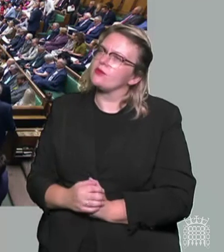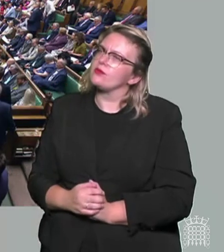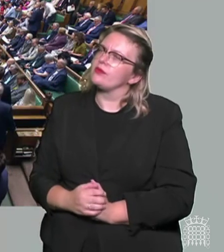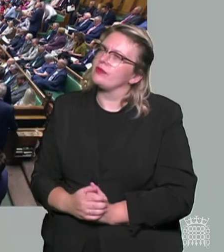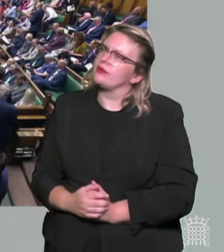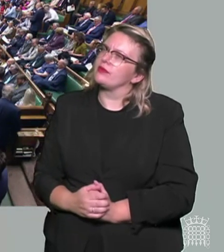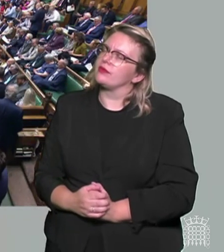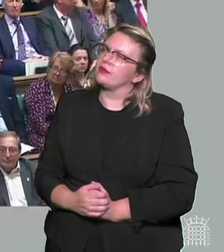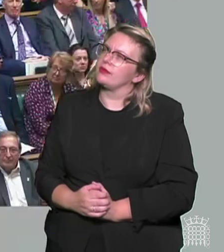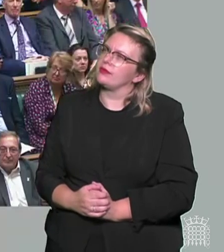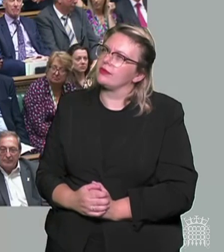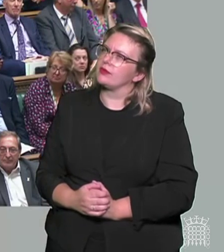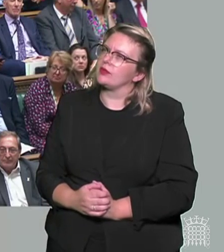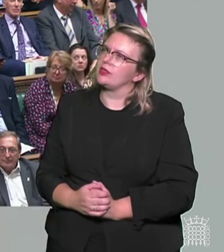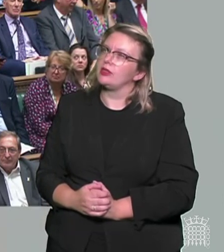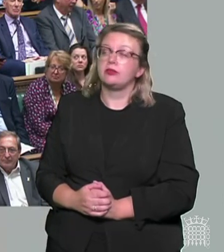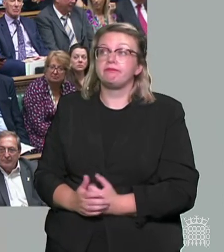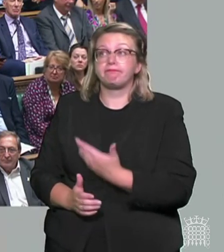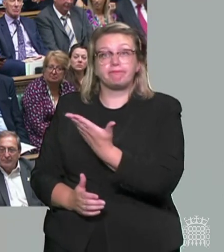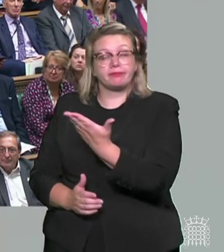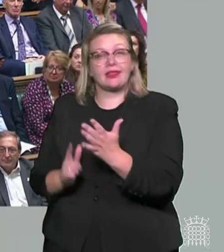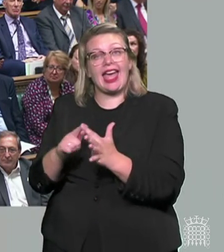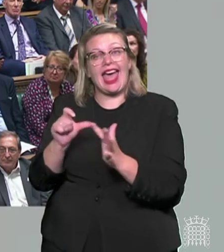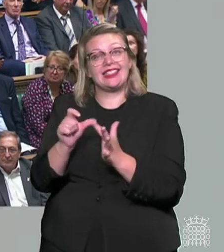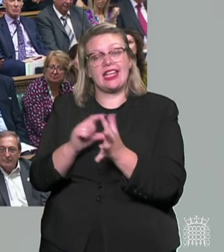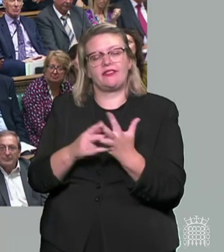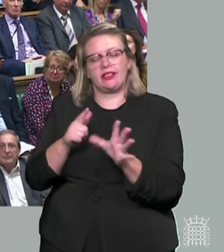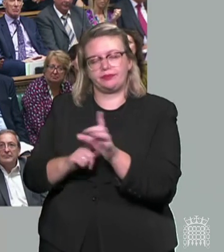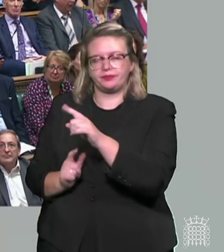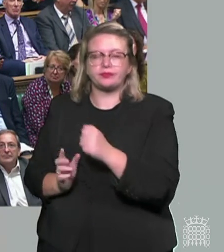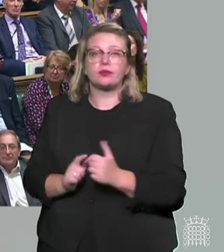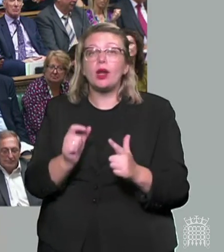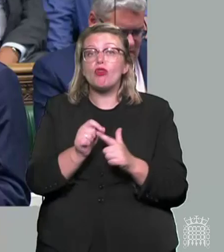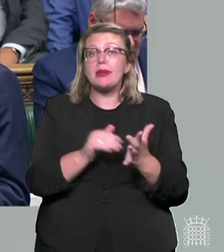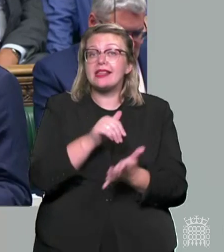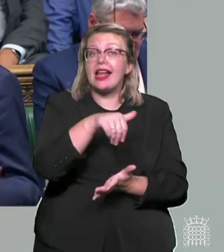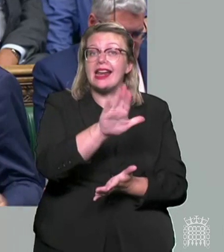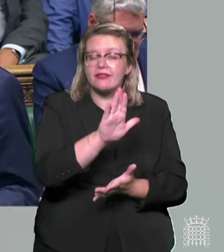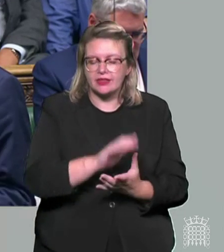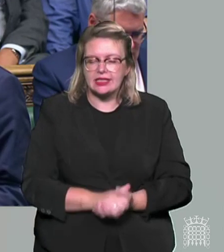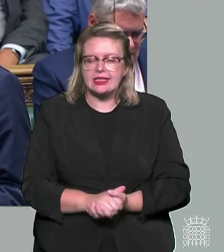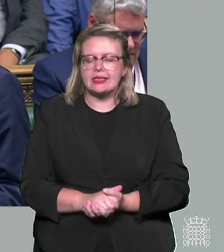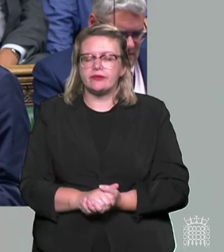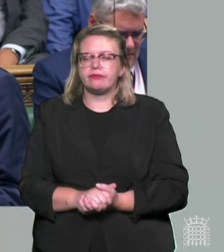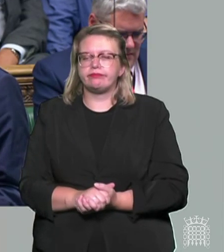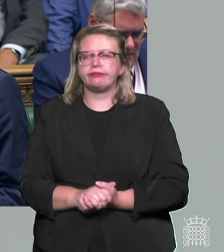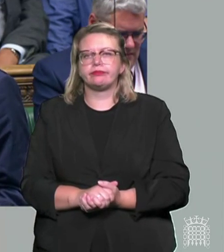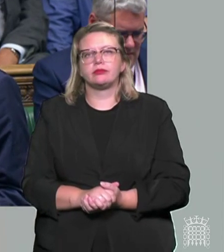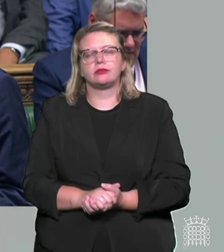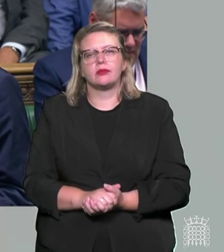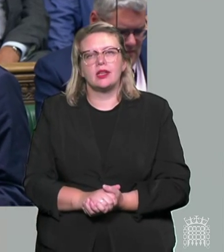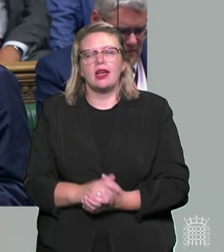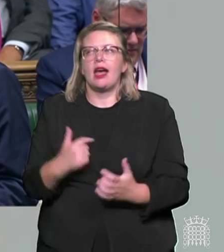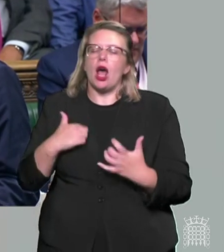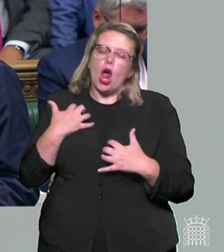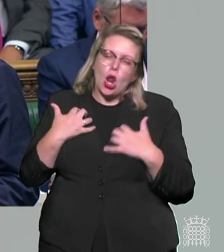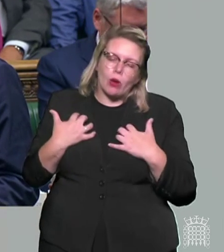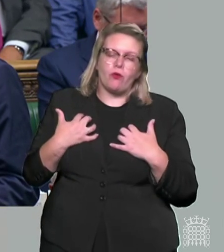As the Prime Minister leaves office, I am sure that the whole House is looking forward to him completing his book on Shakespeare.